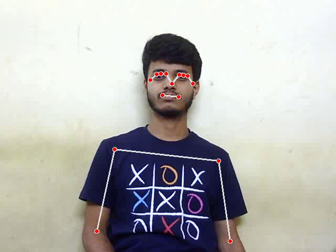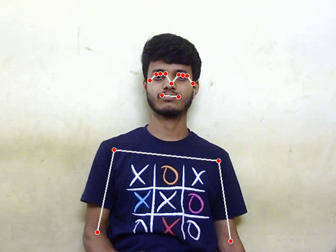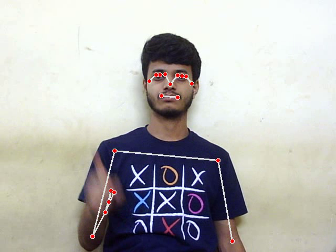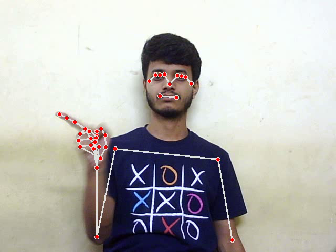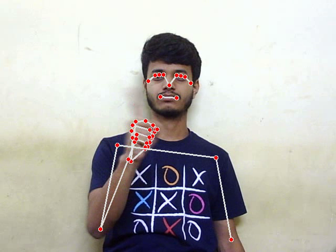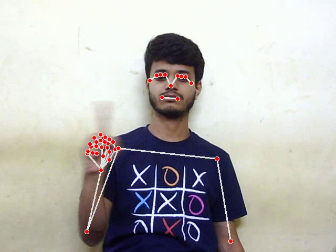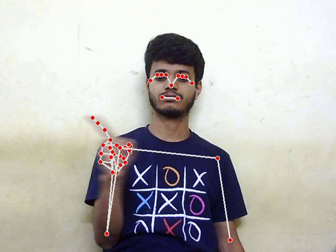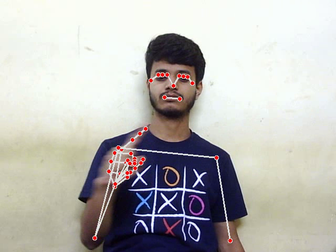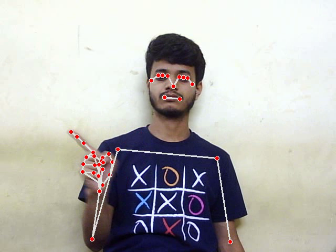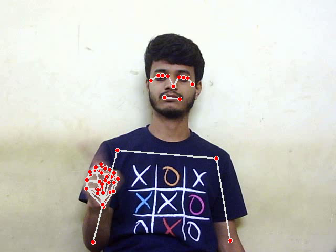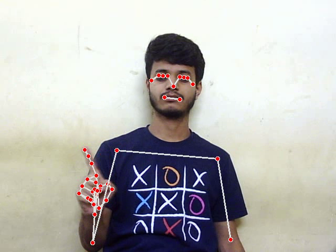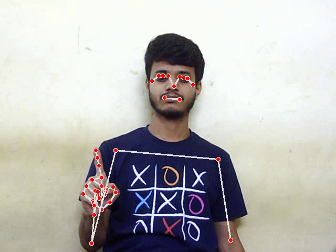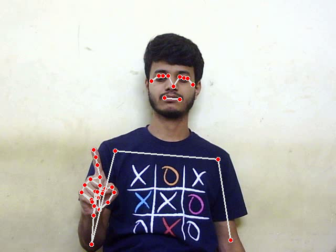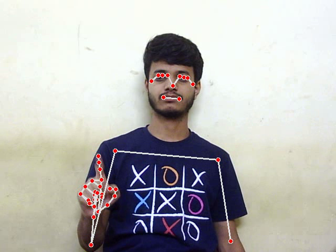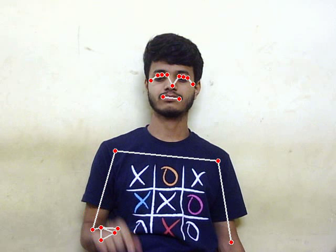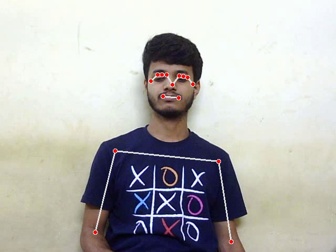where